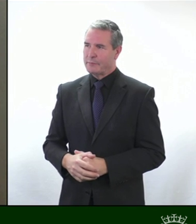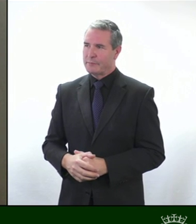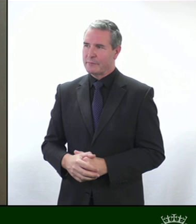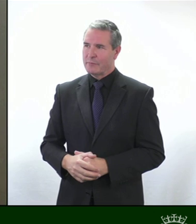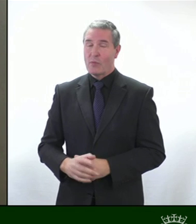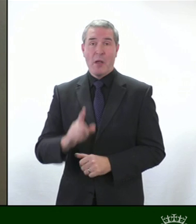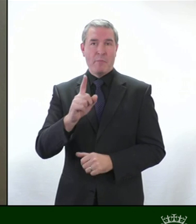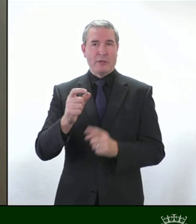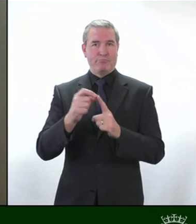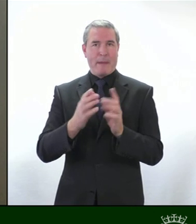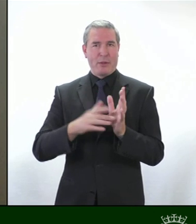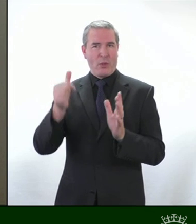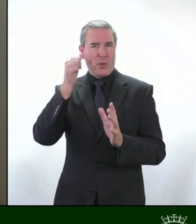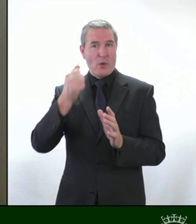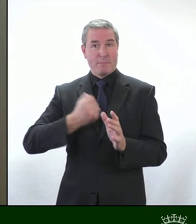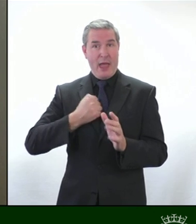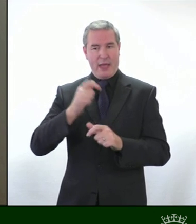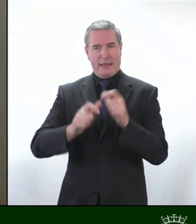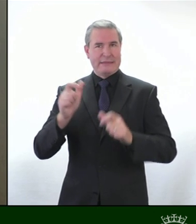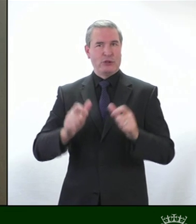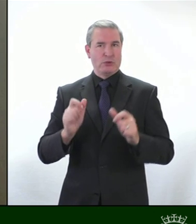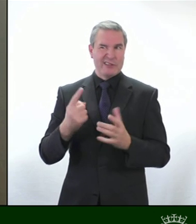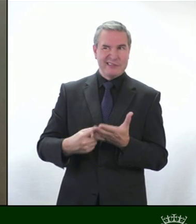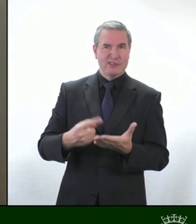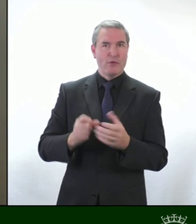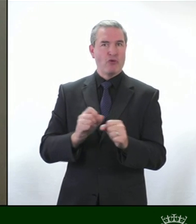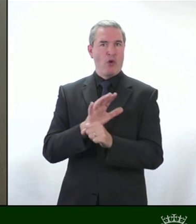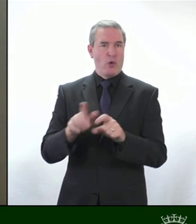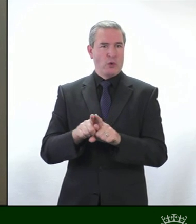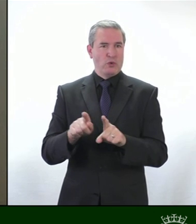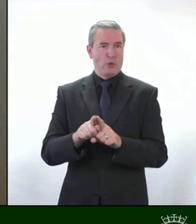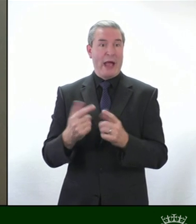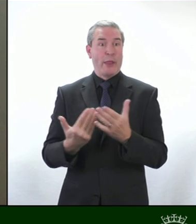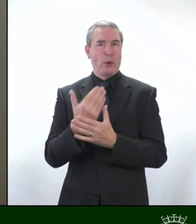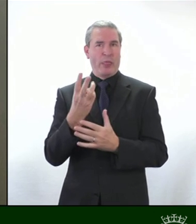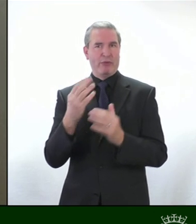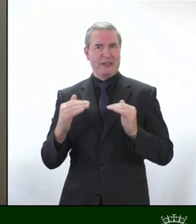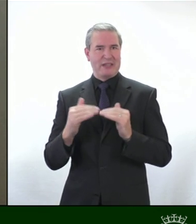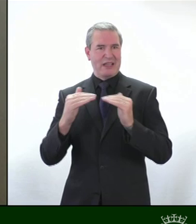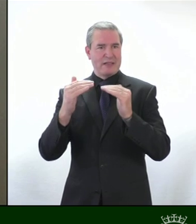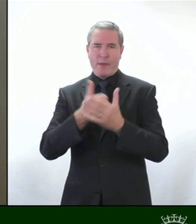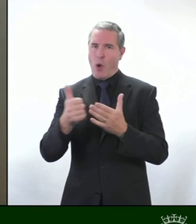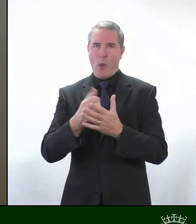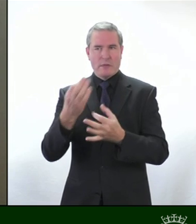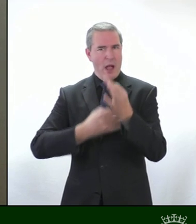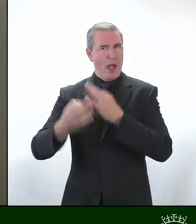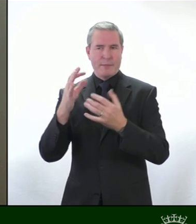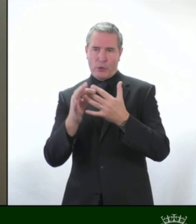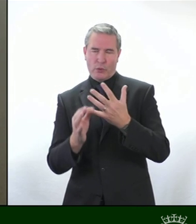As the Prime Minister will know, my constituents have made their views clear to me on the recent decisions on lockdown and the new tier system, as they normally and refreshingly do.